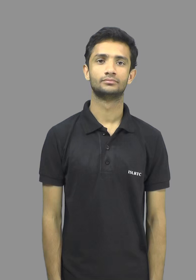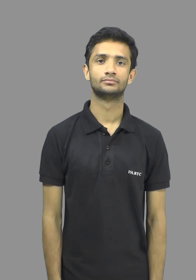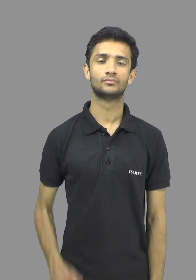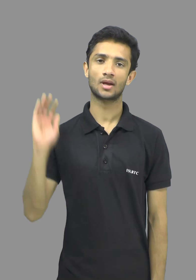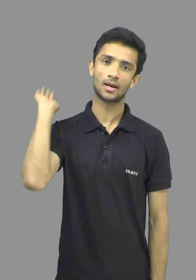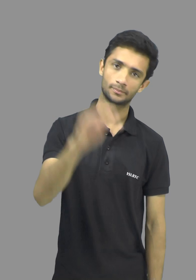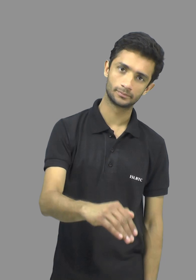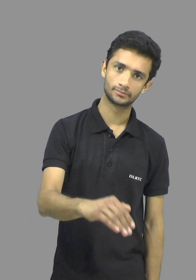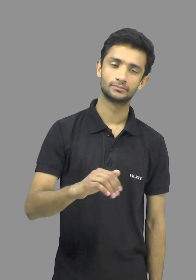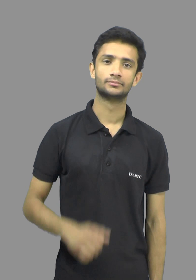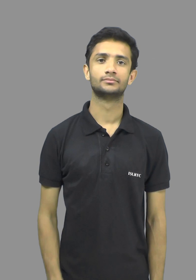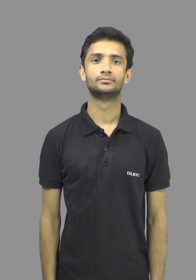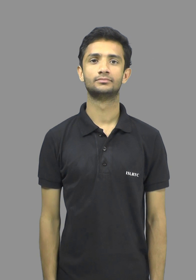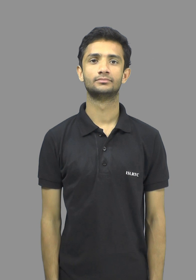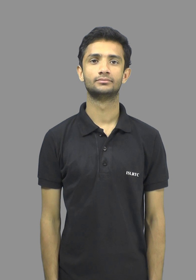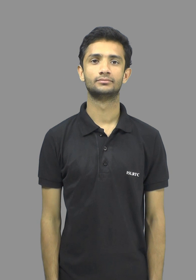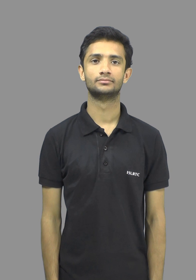Come